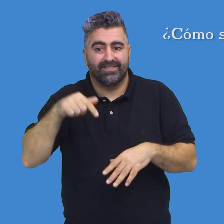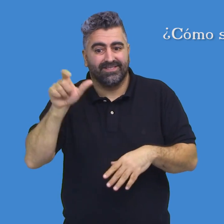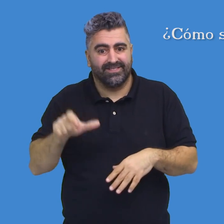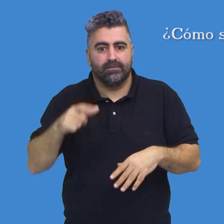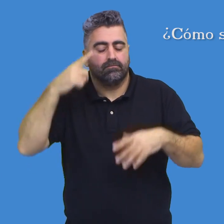persona